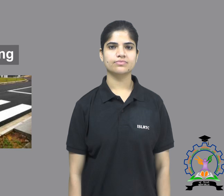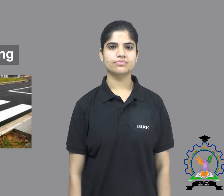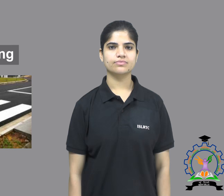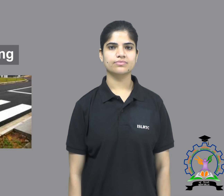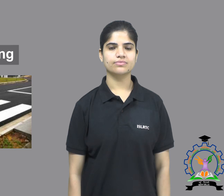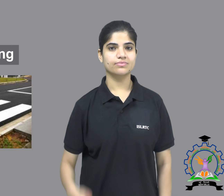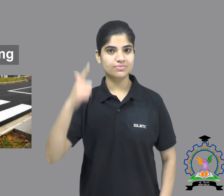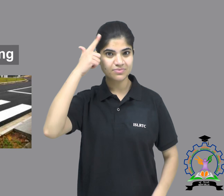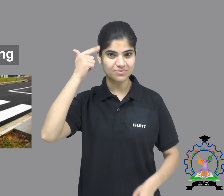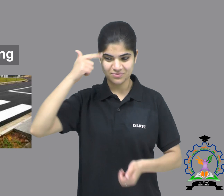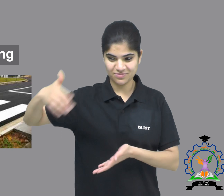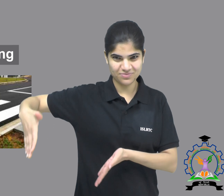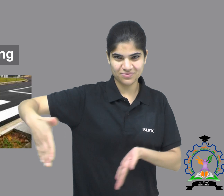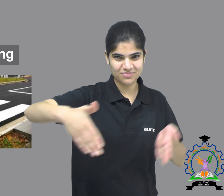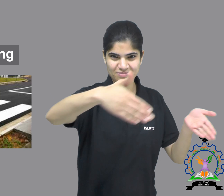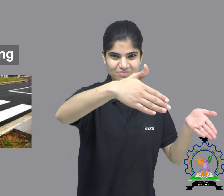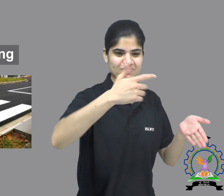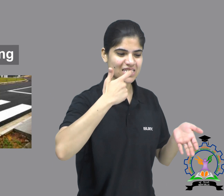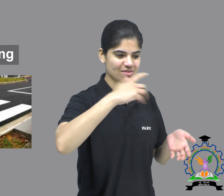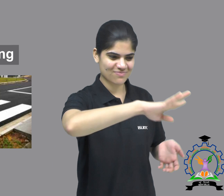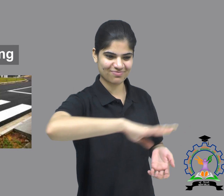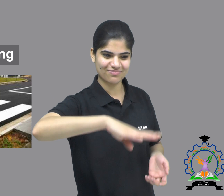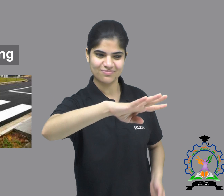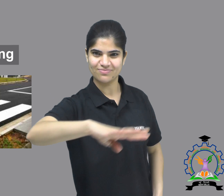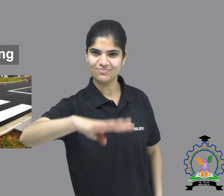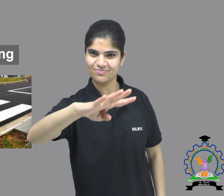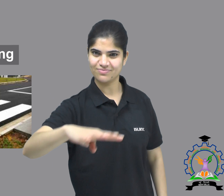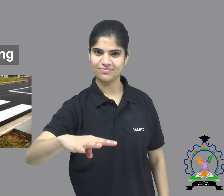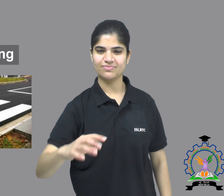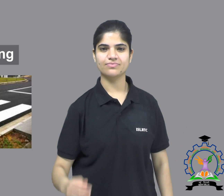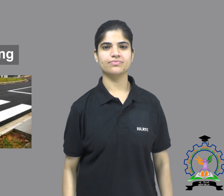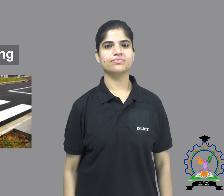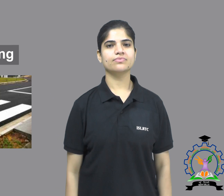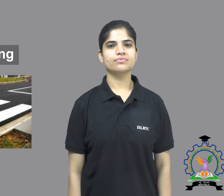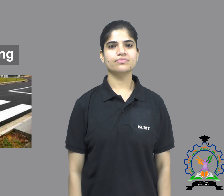Zebra Crossing